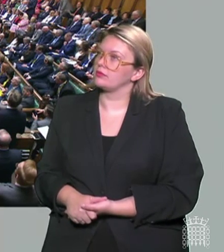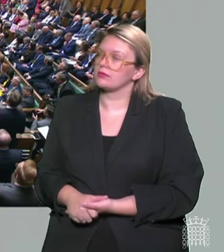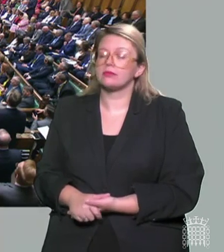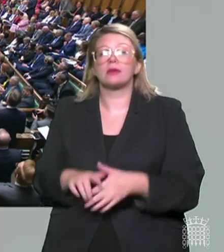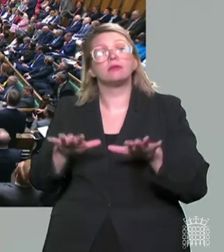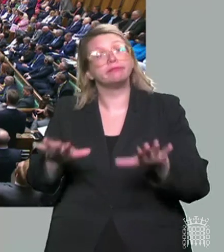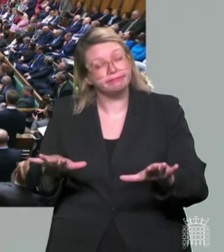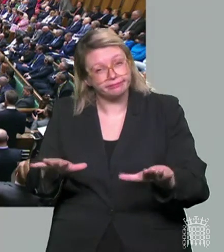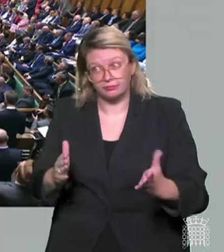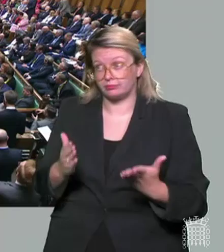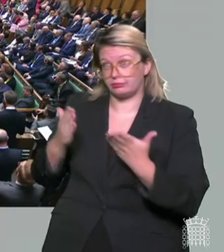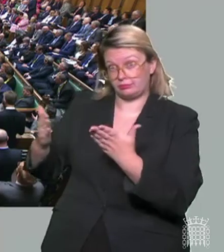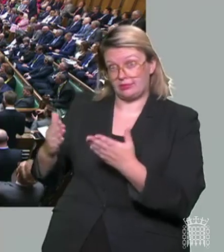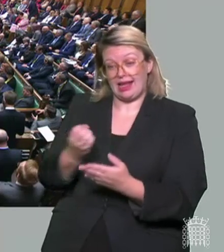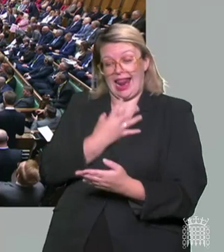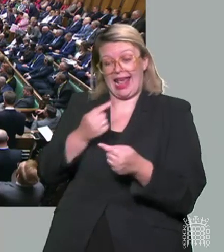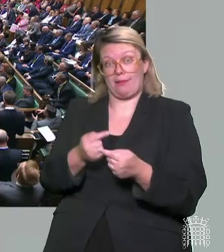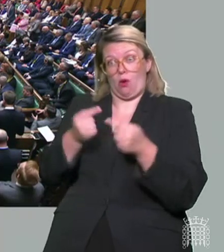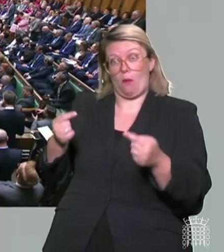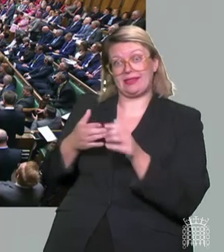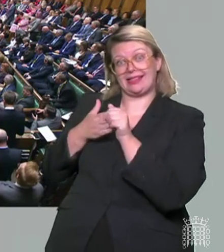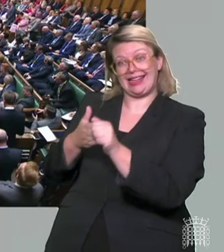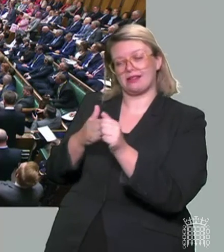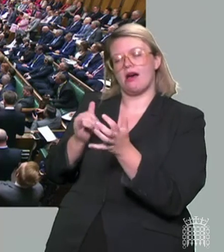We now come to the Leader of the Opposition.